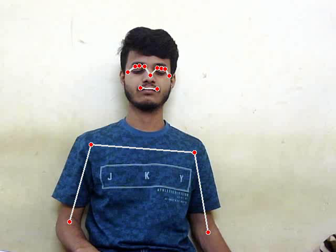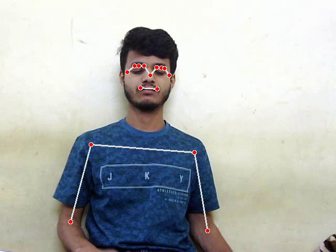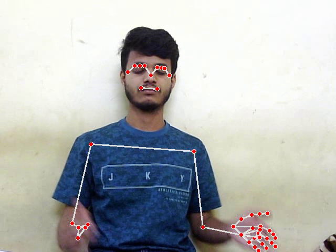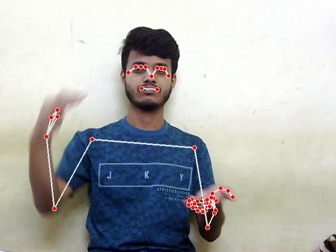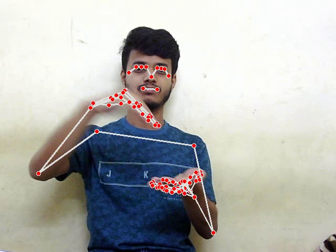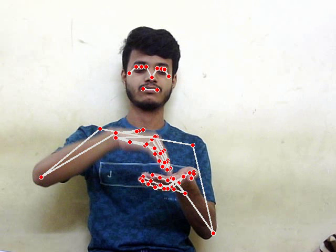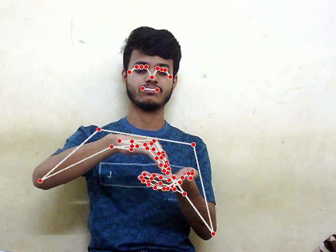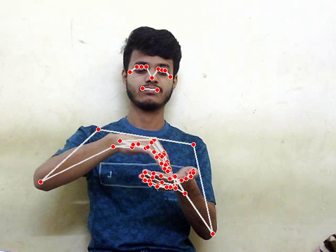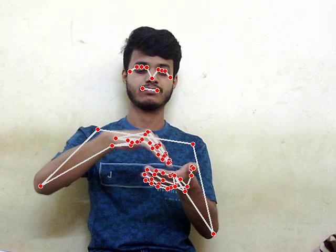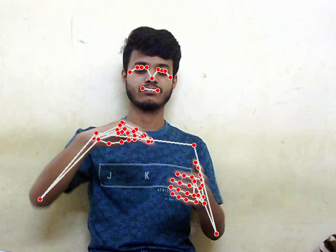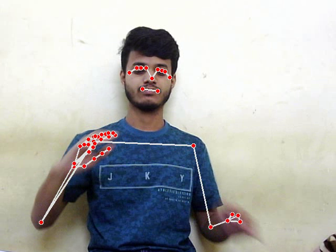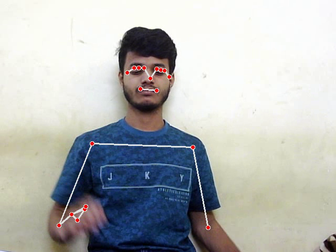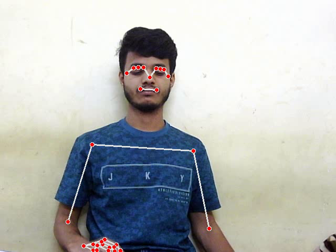again